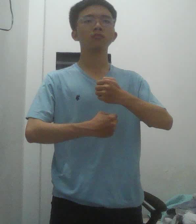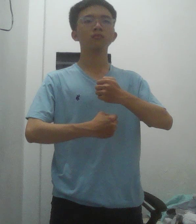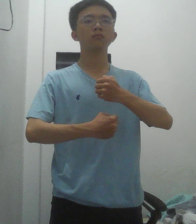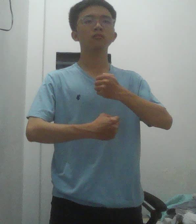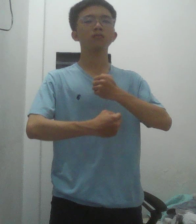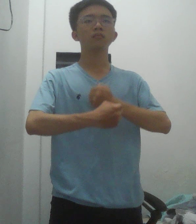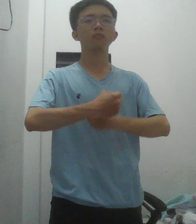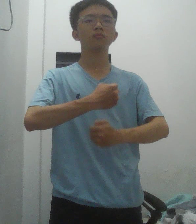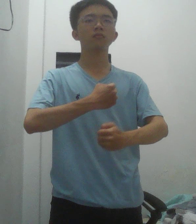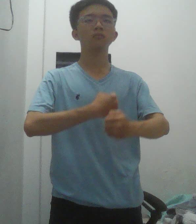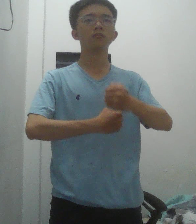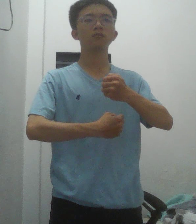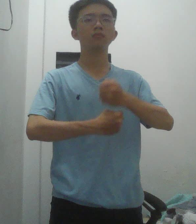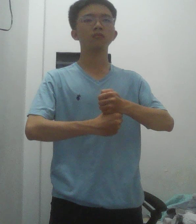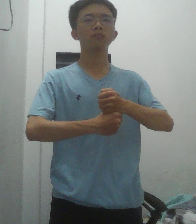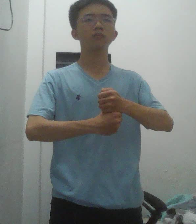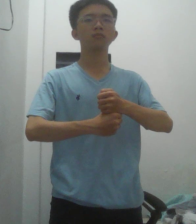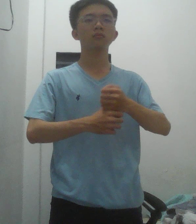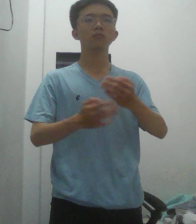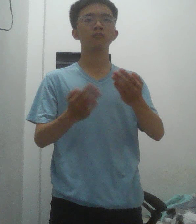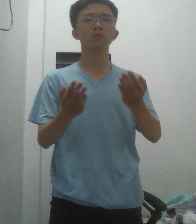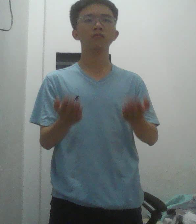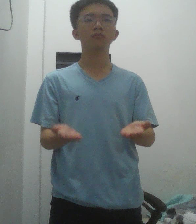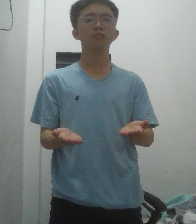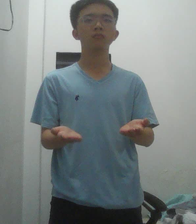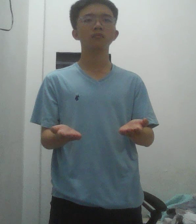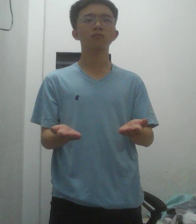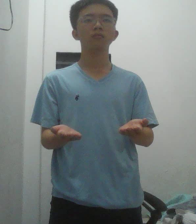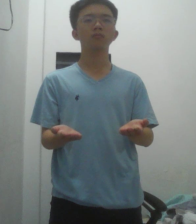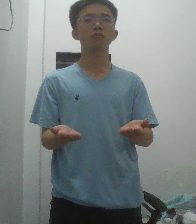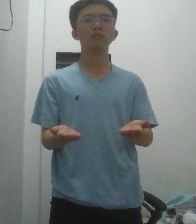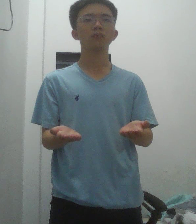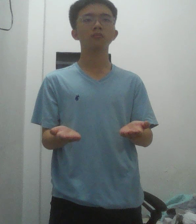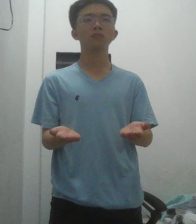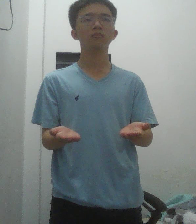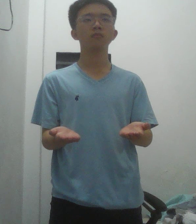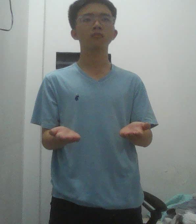nam nay